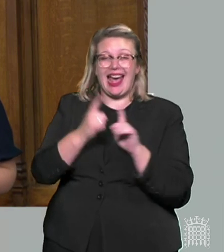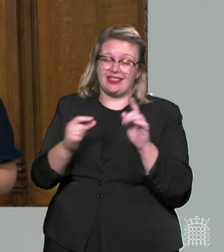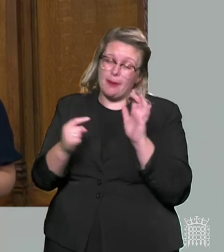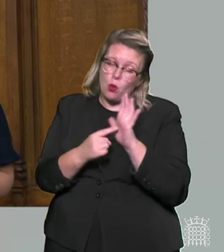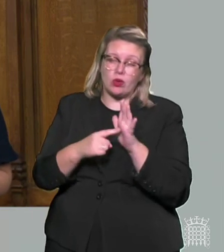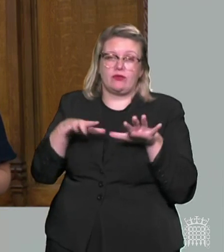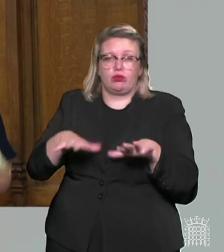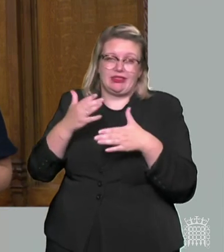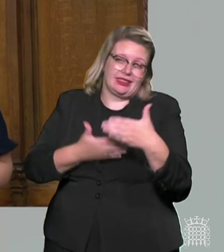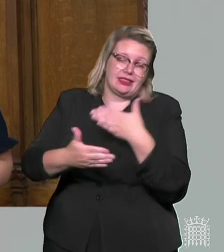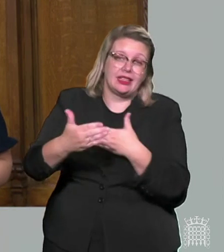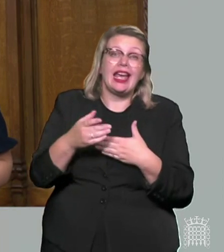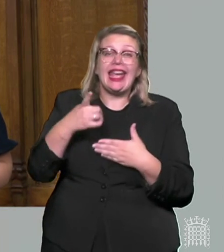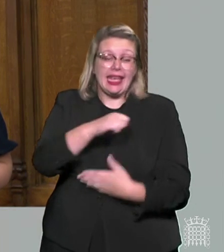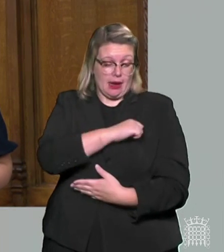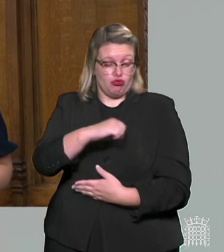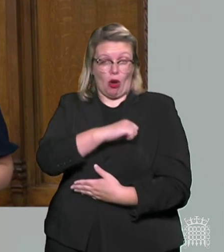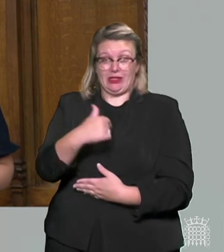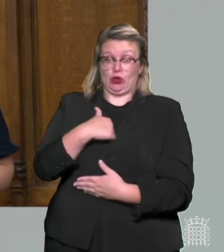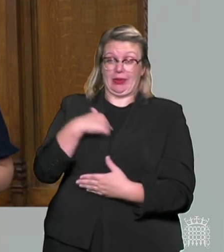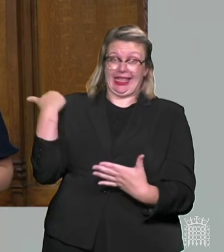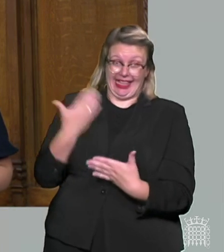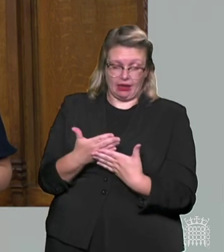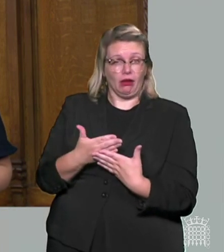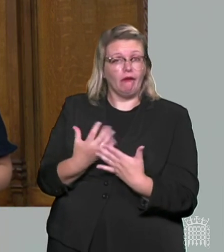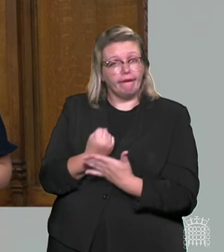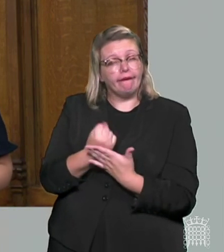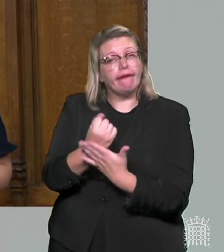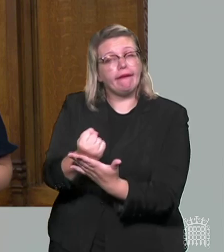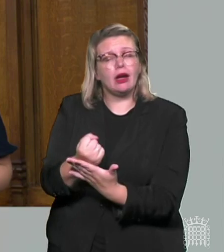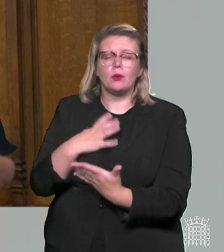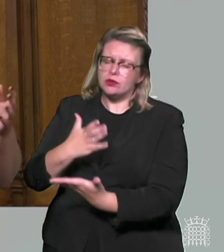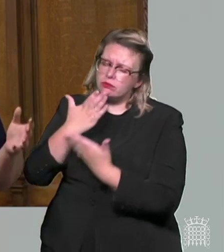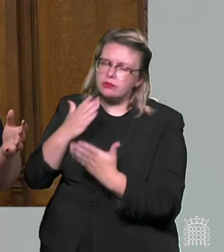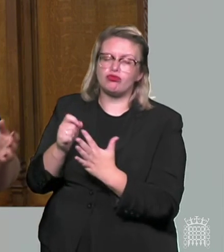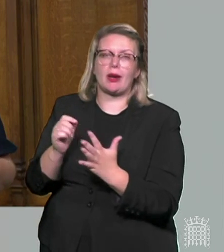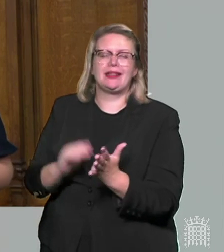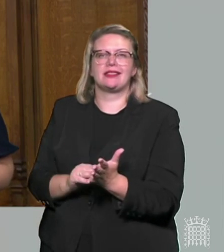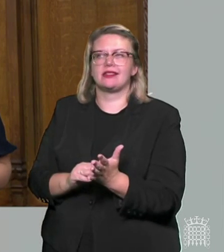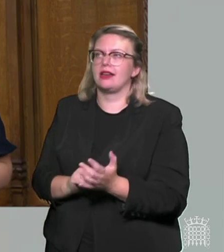He has kept every promise he has made to me on steel, and I thank him very much for his work on that.